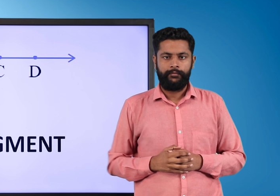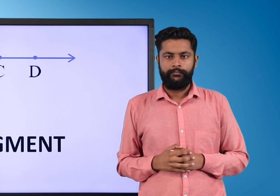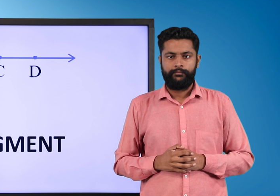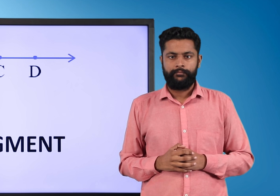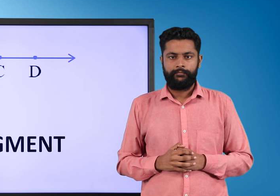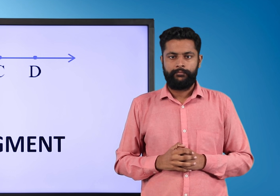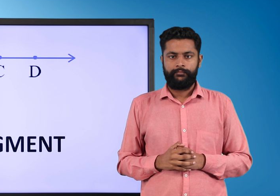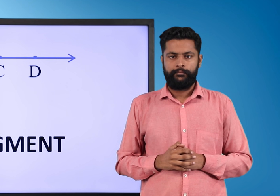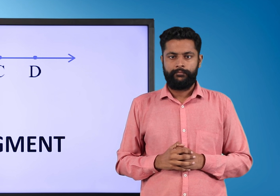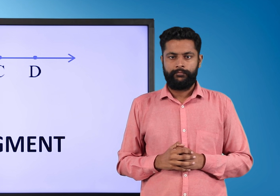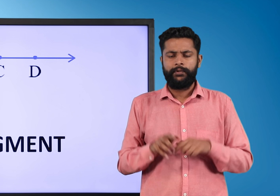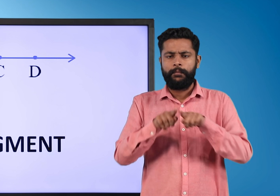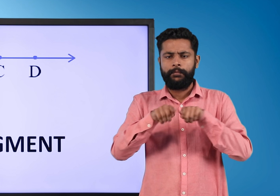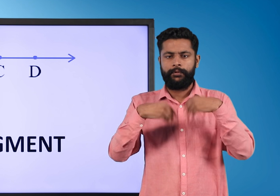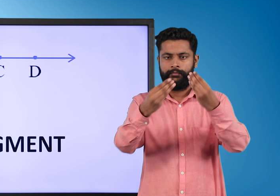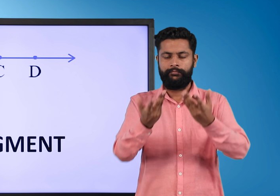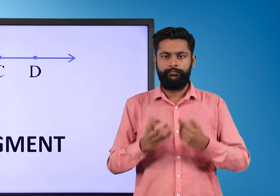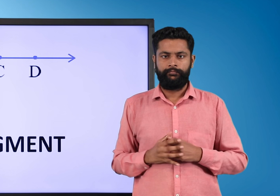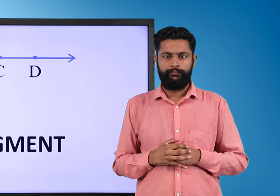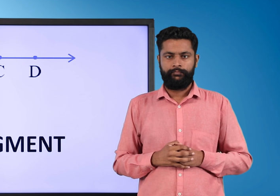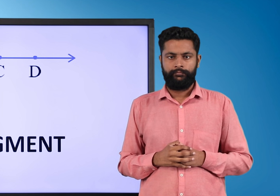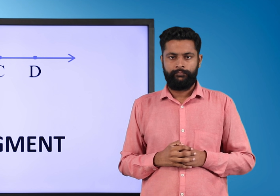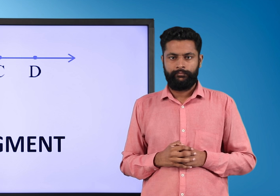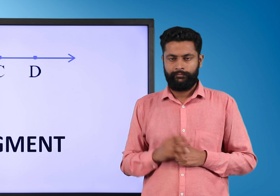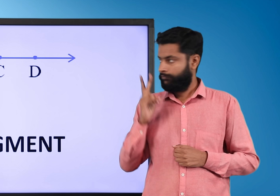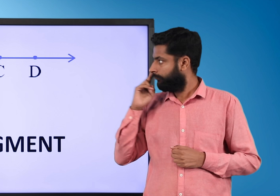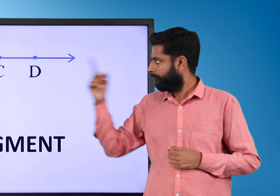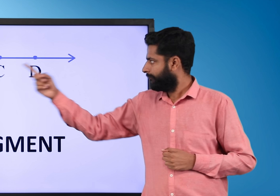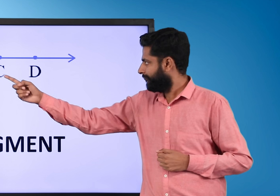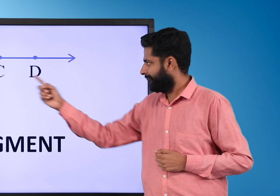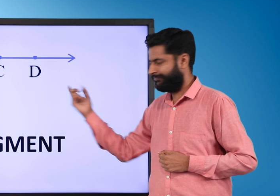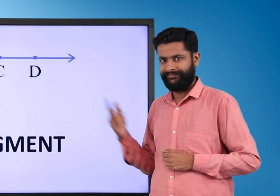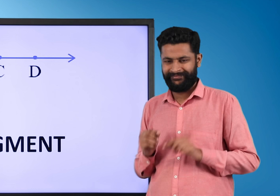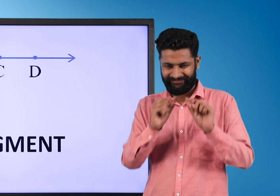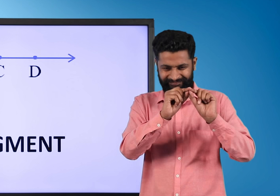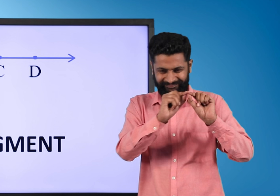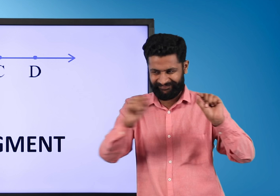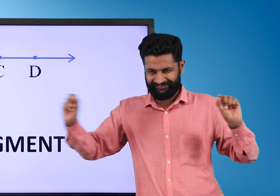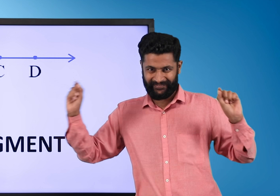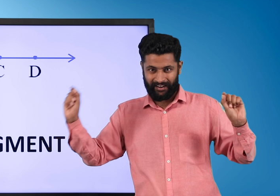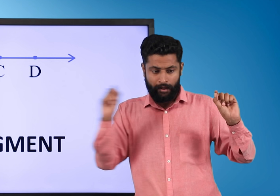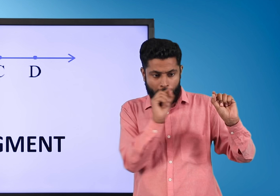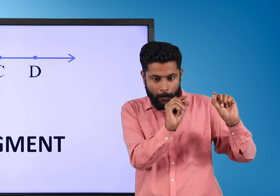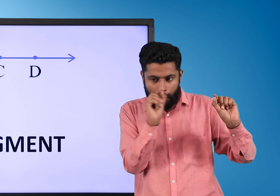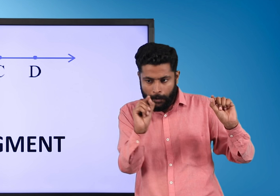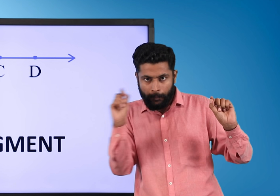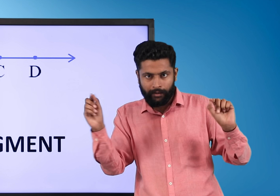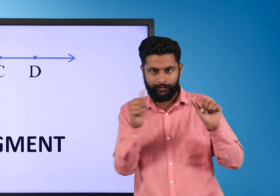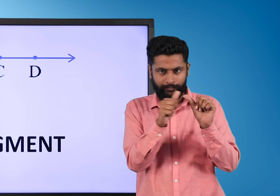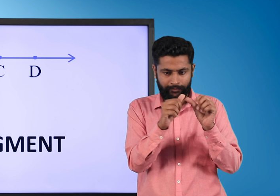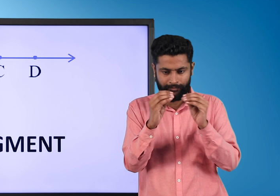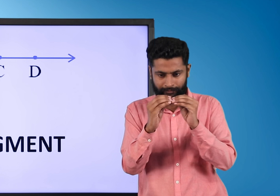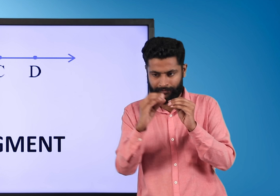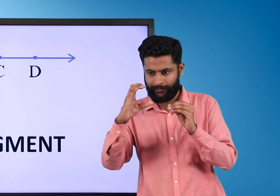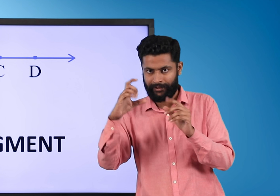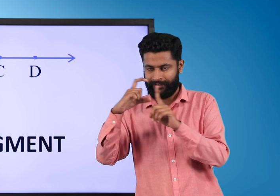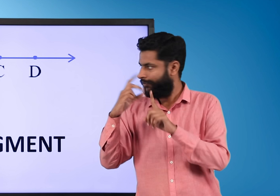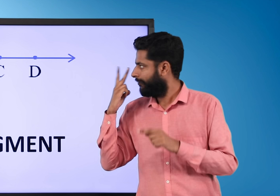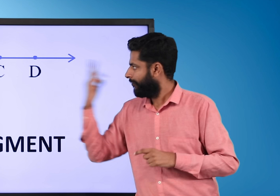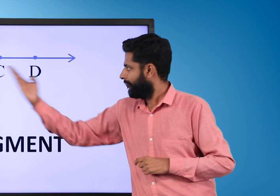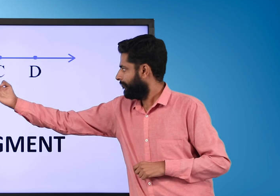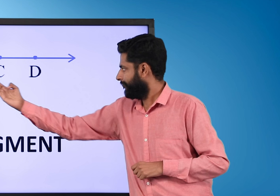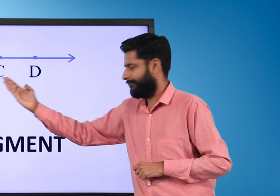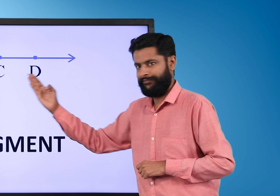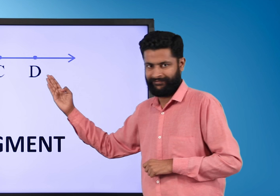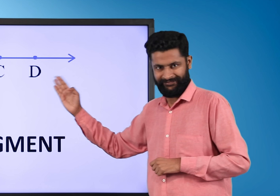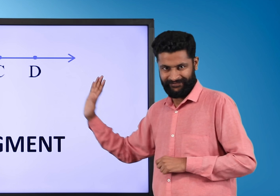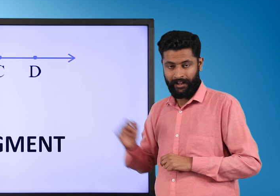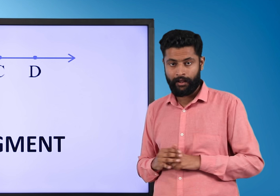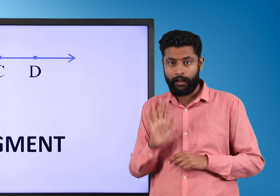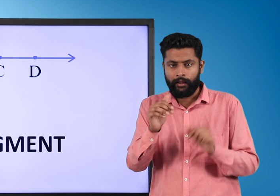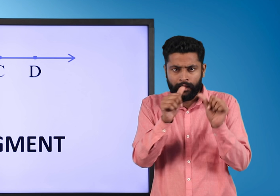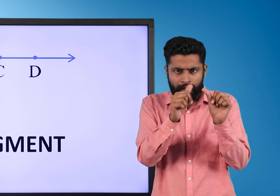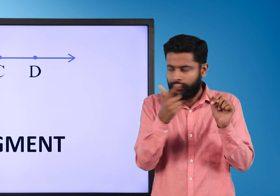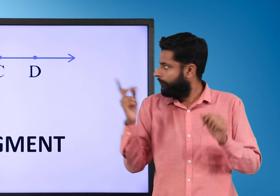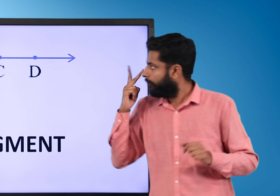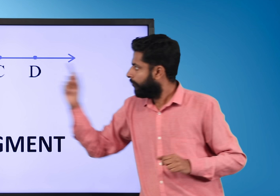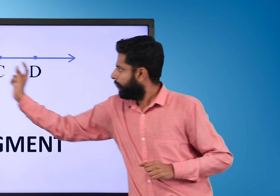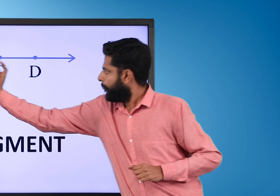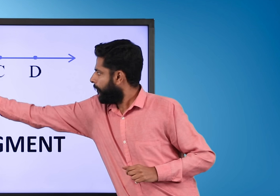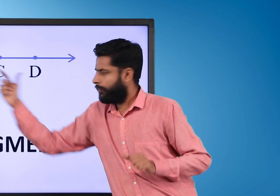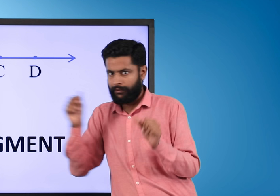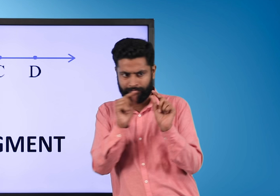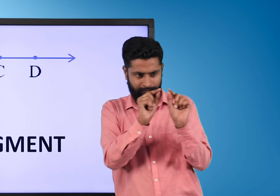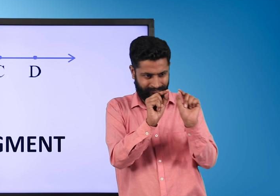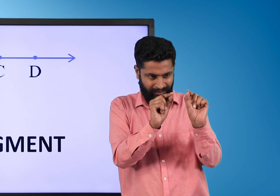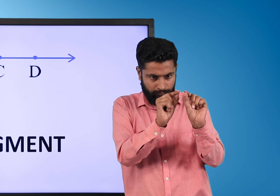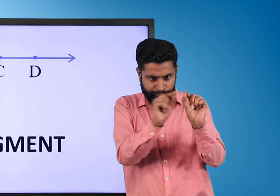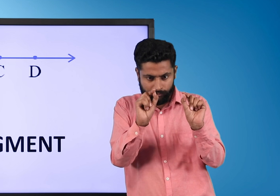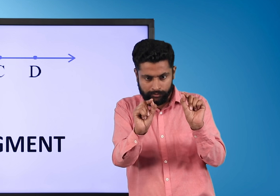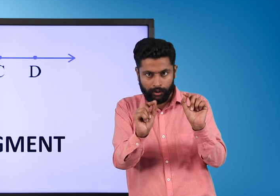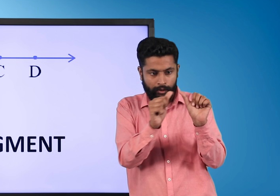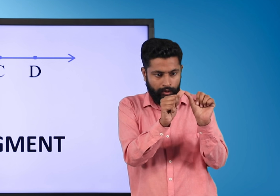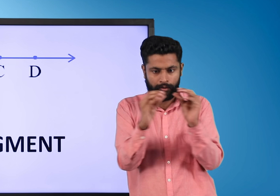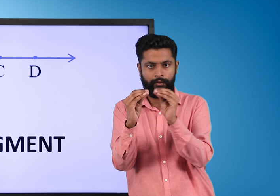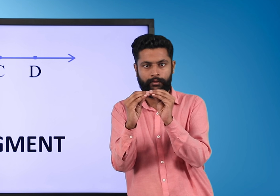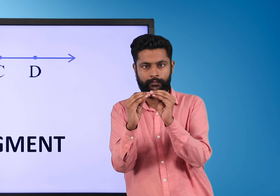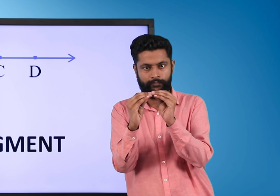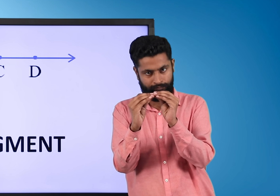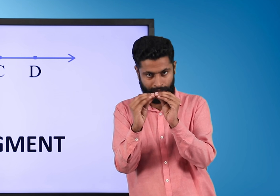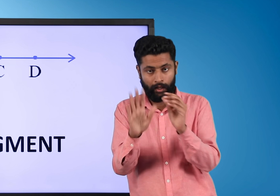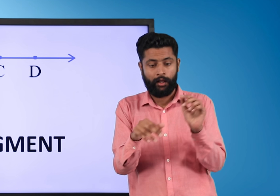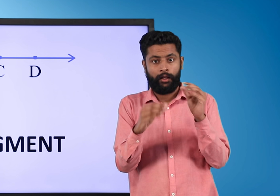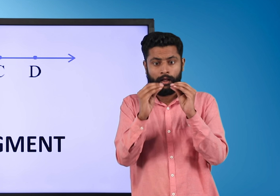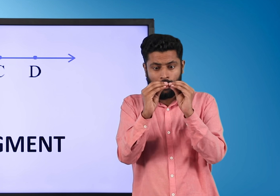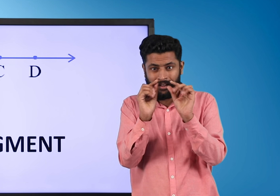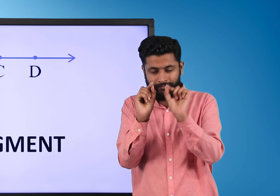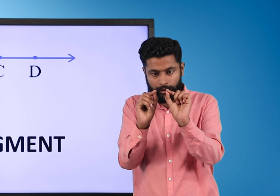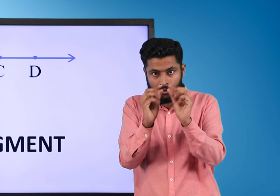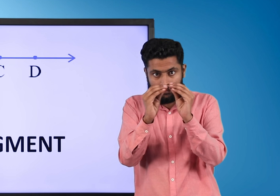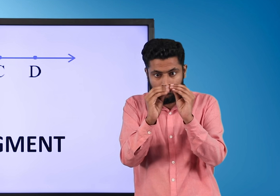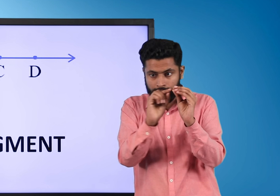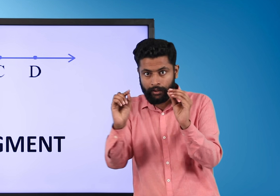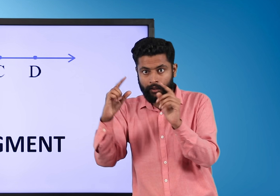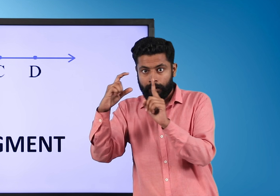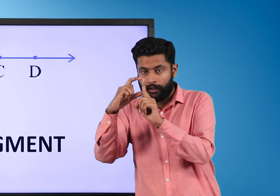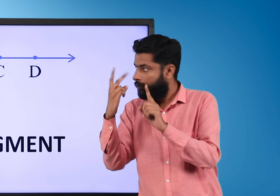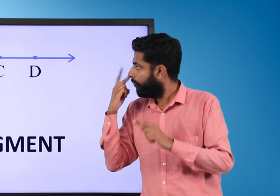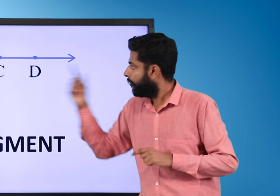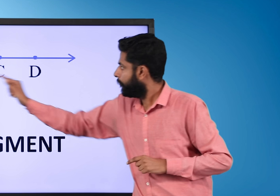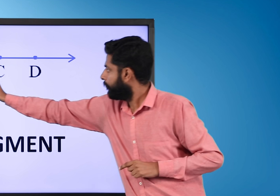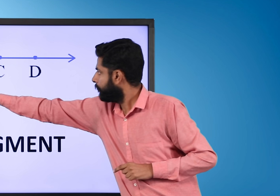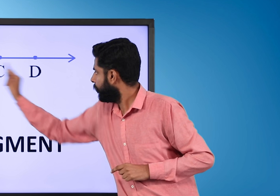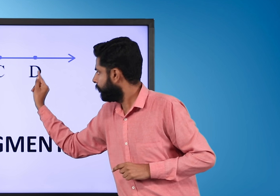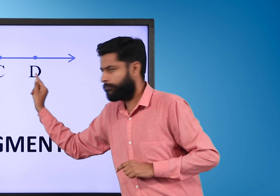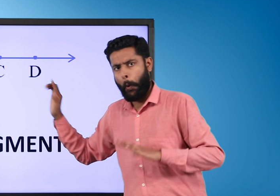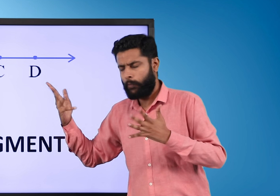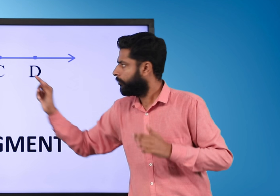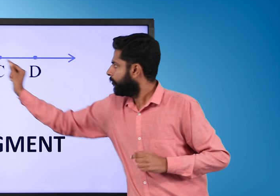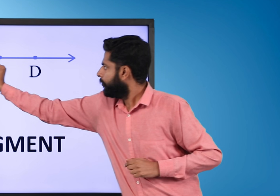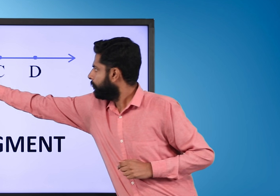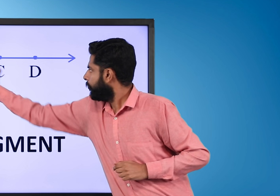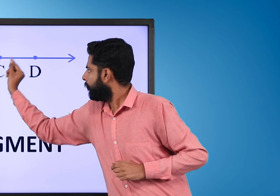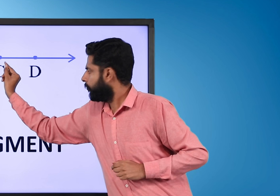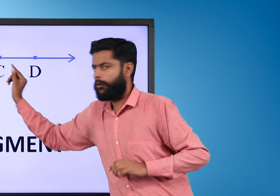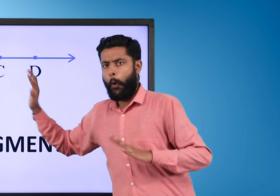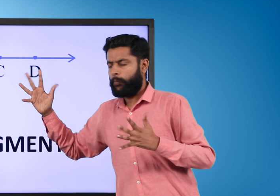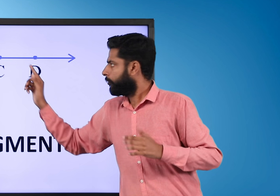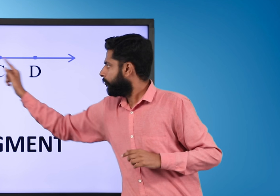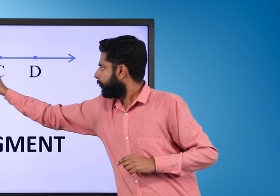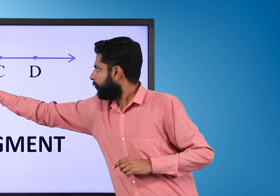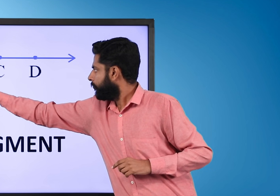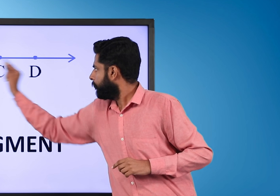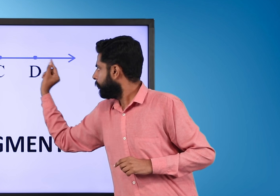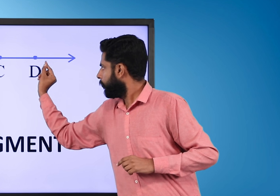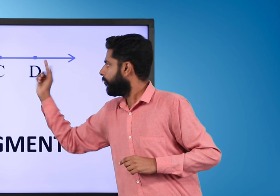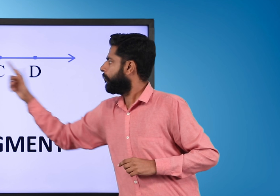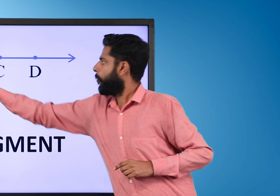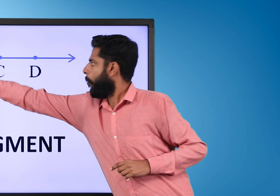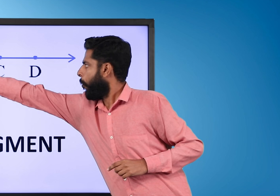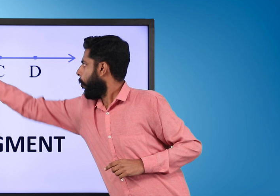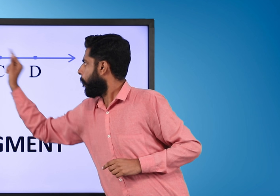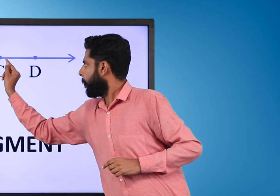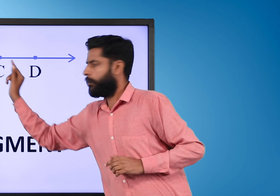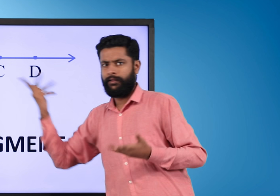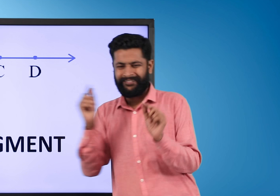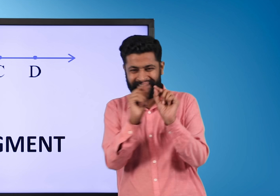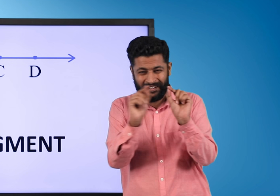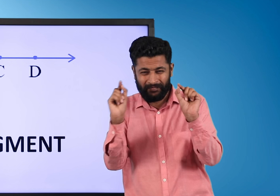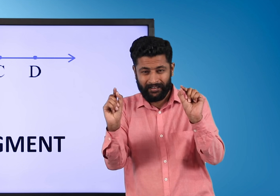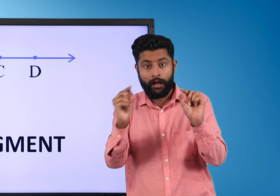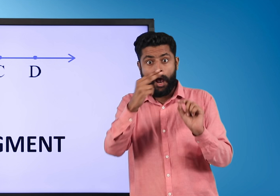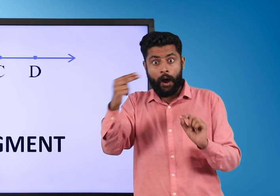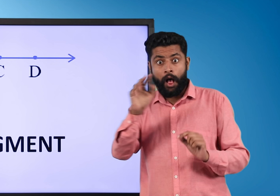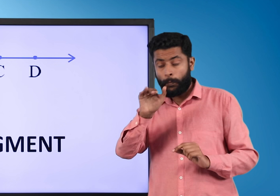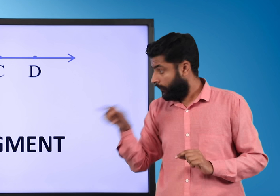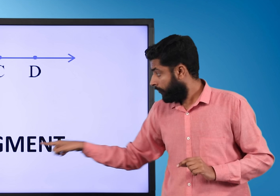For example In this line with points A, B, C, D We can have many line segments AB, BC, CD, AC, AD and BD.